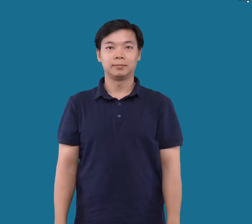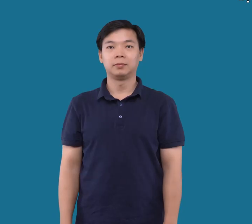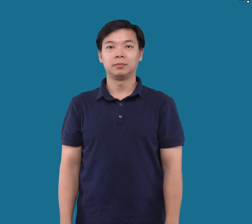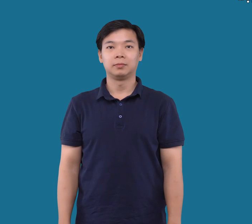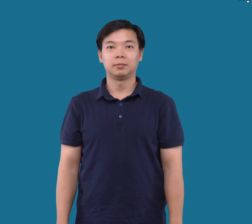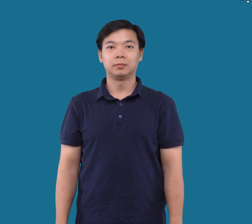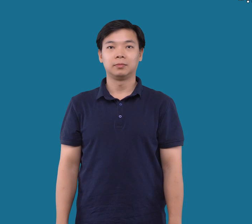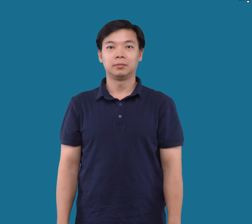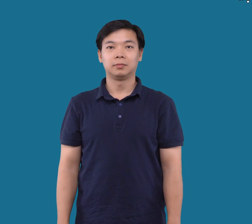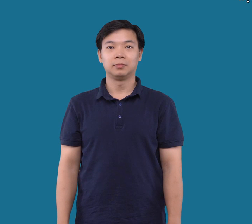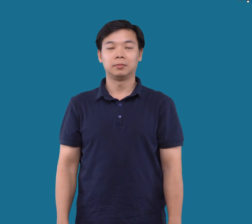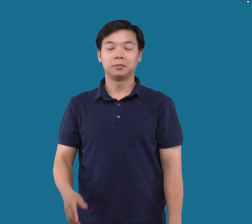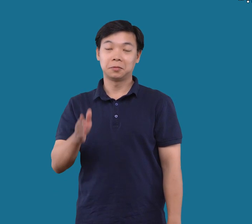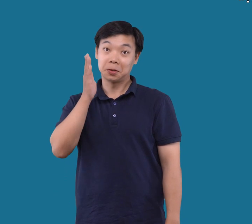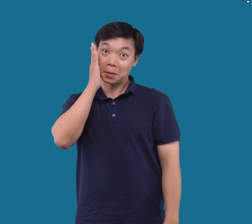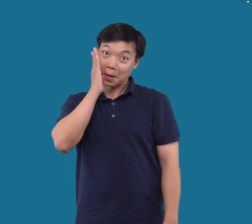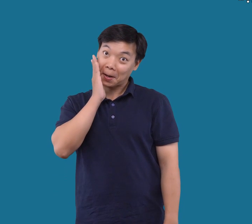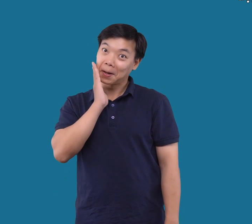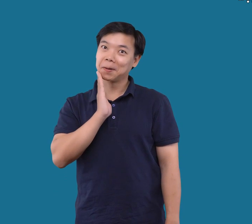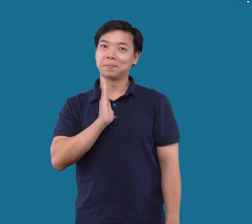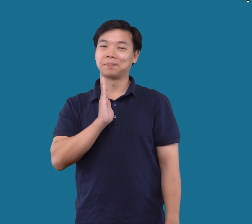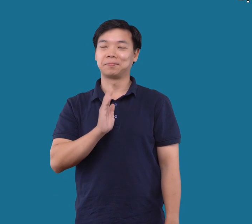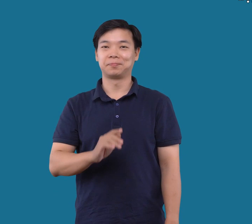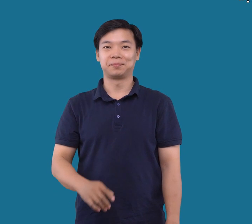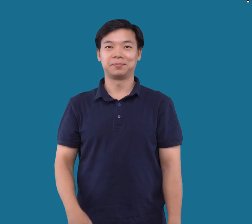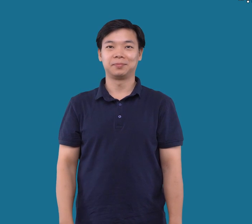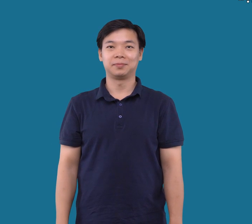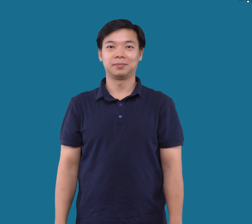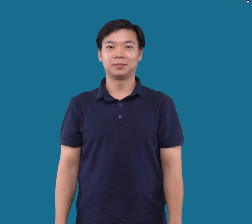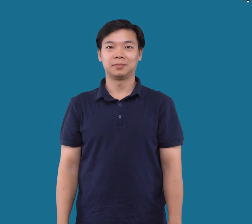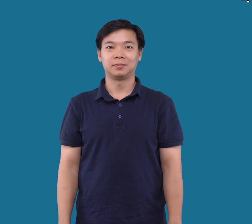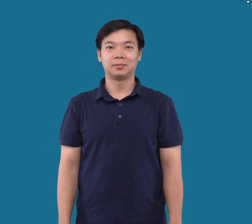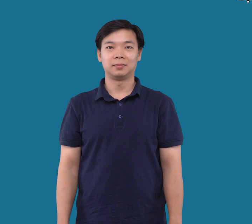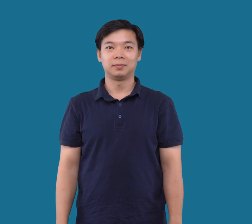đẹp đẽ (như đẹp)